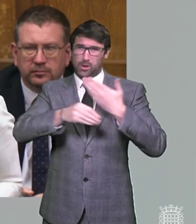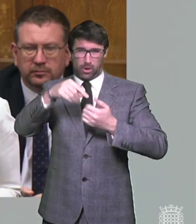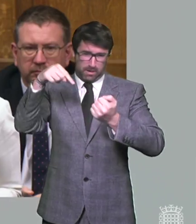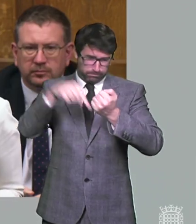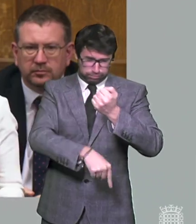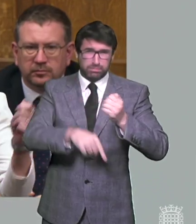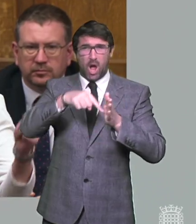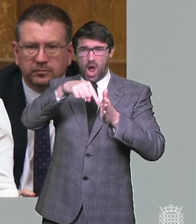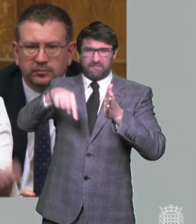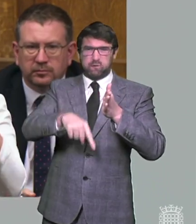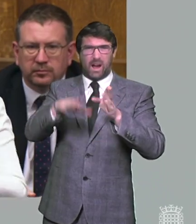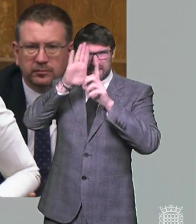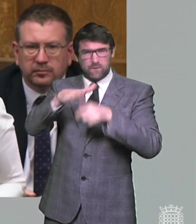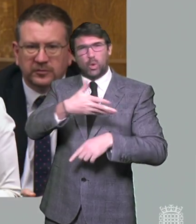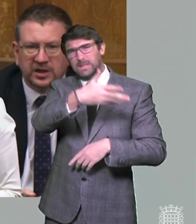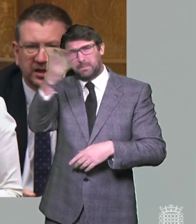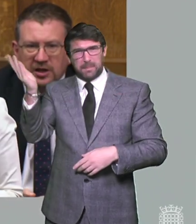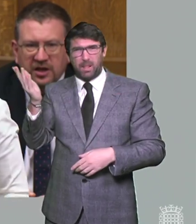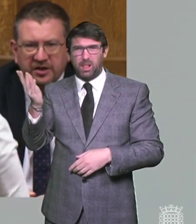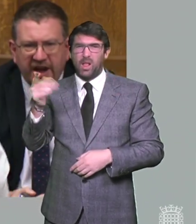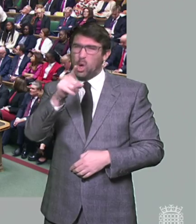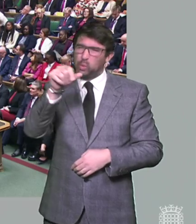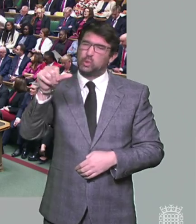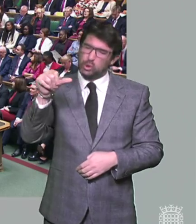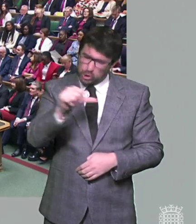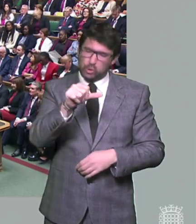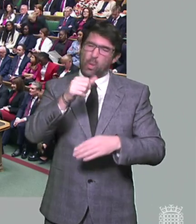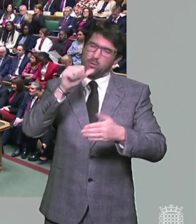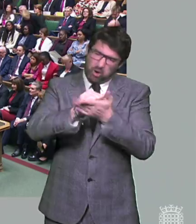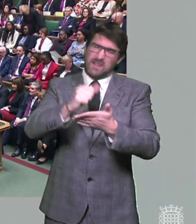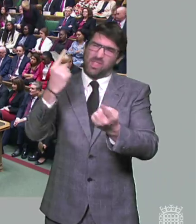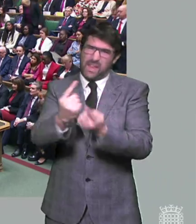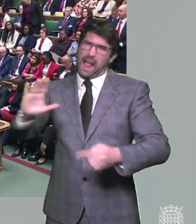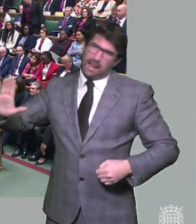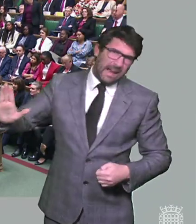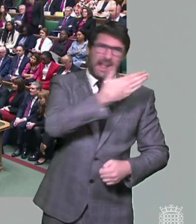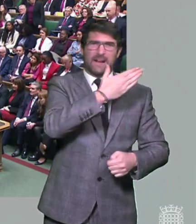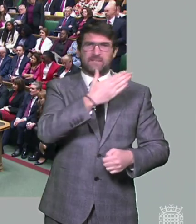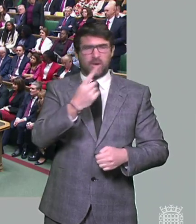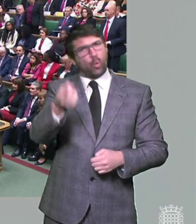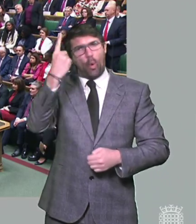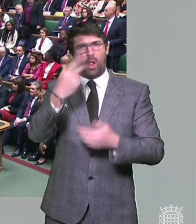Will she do the decent thing and go, and call a general election?